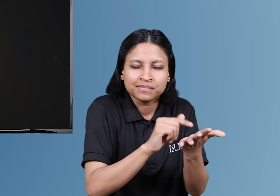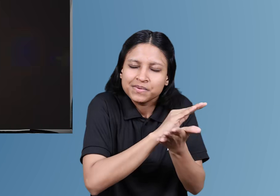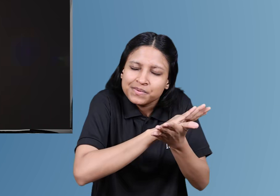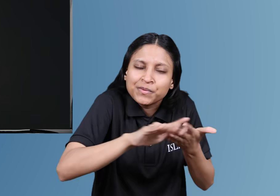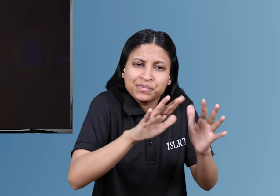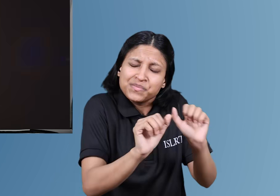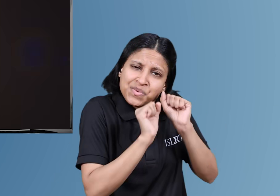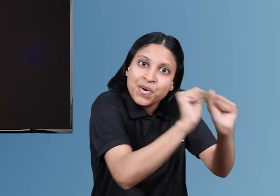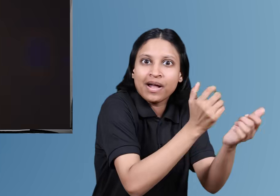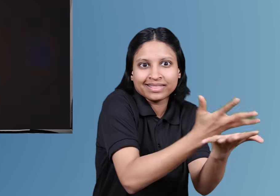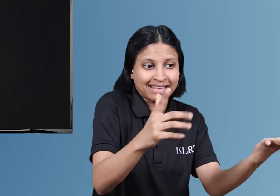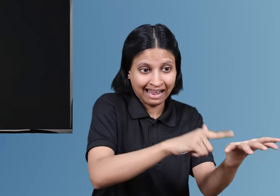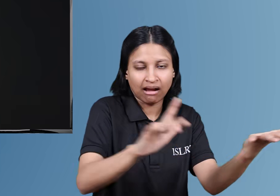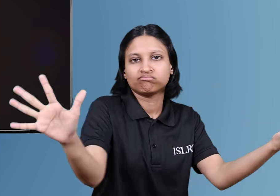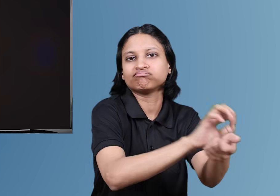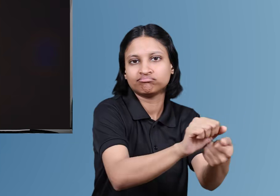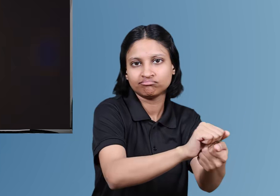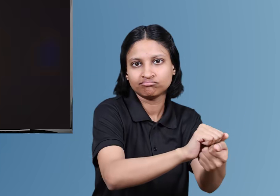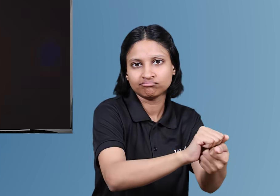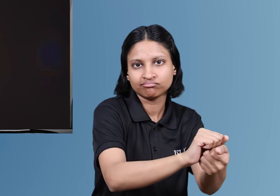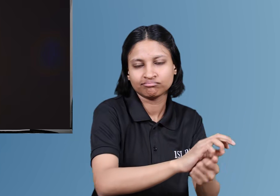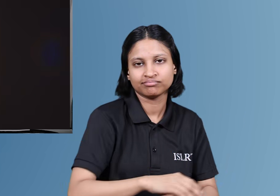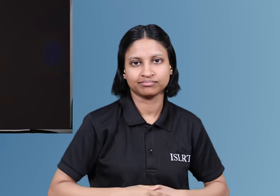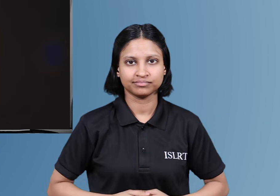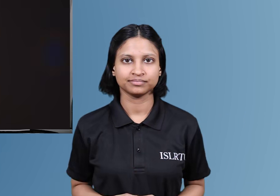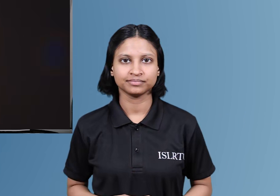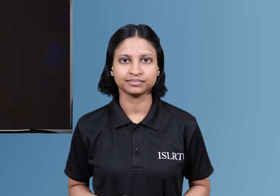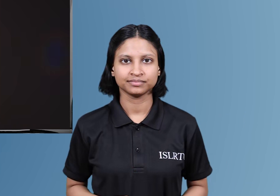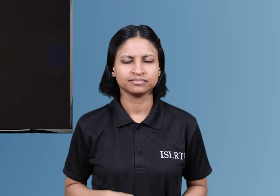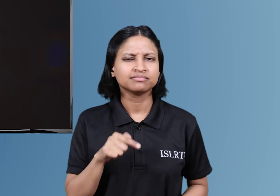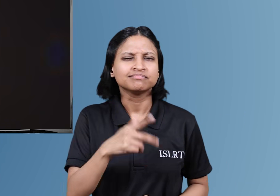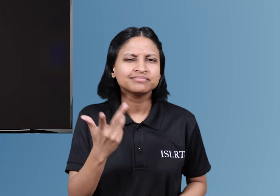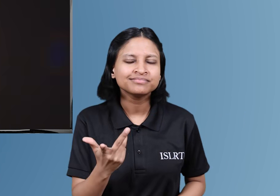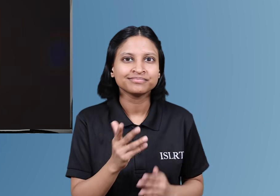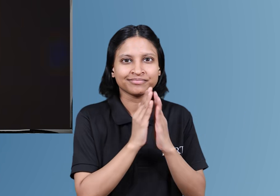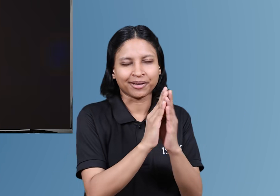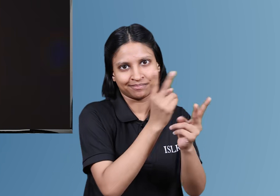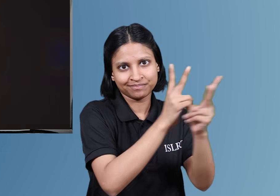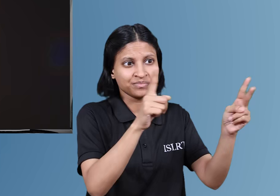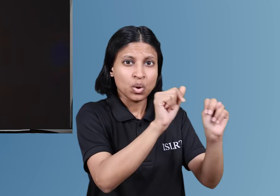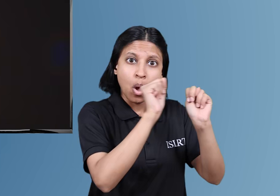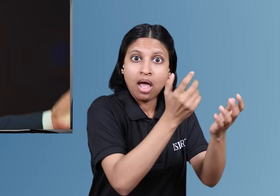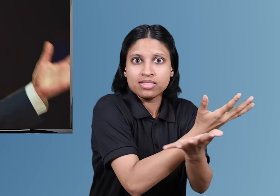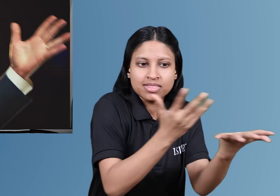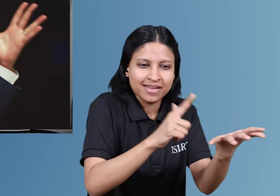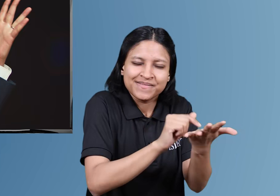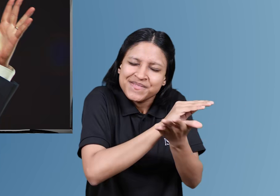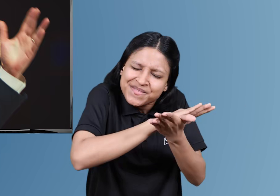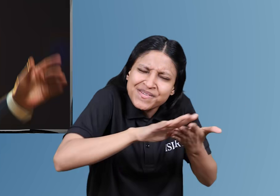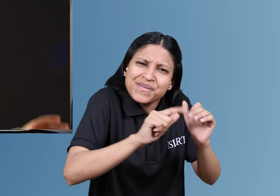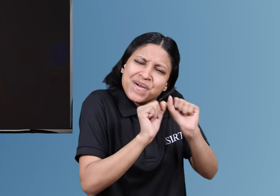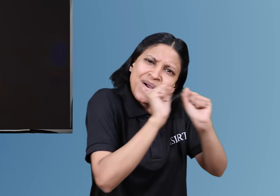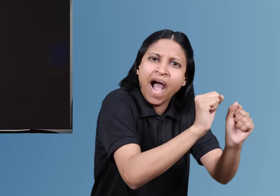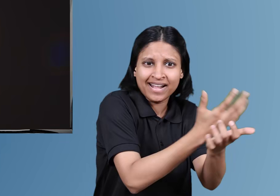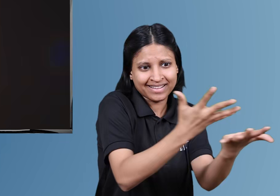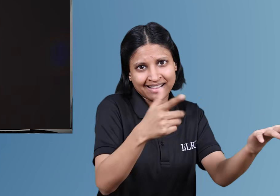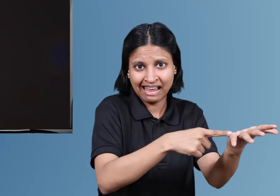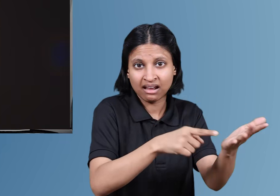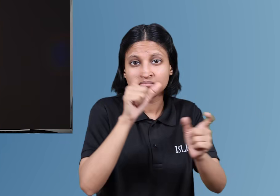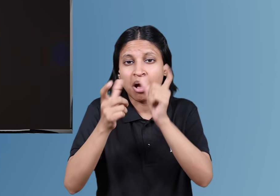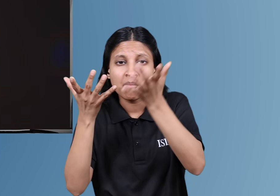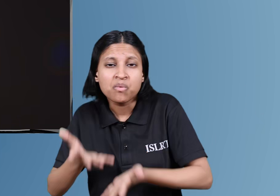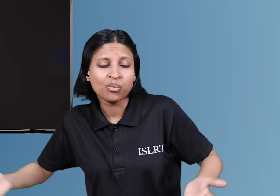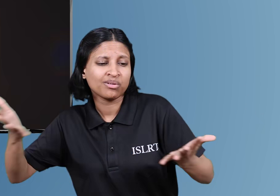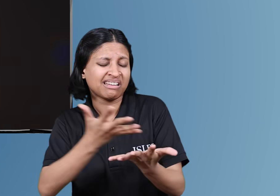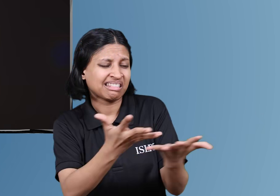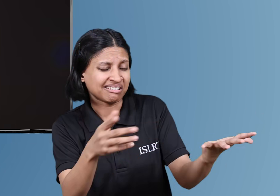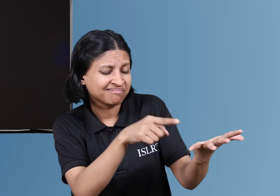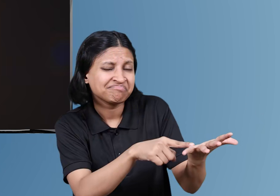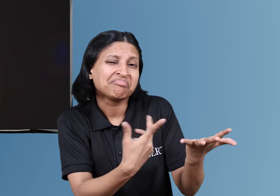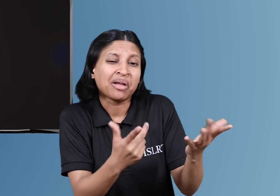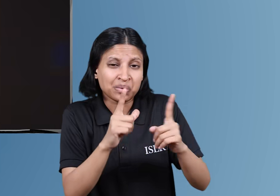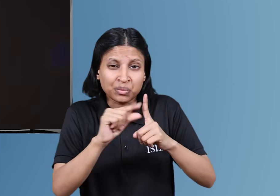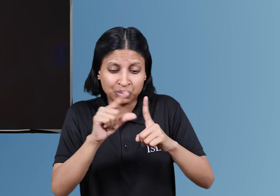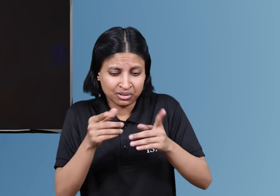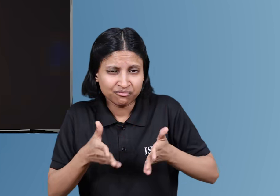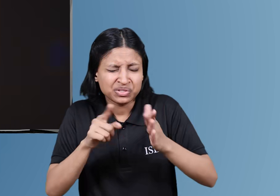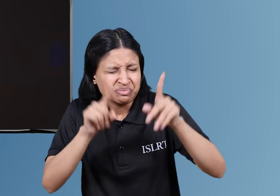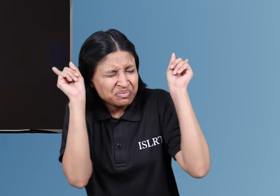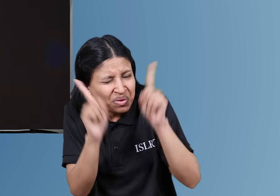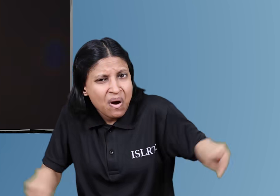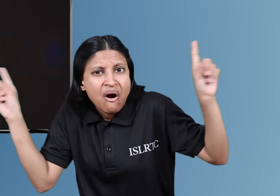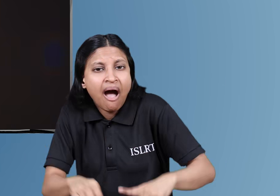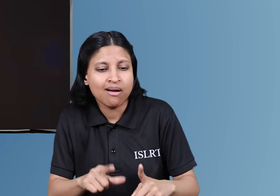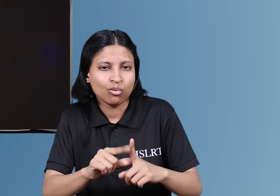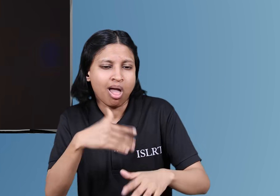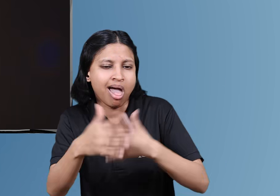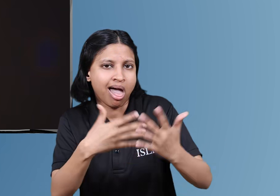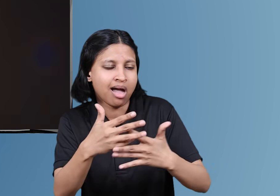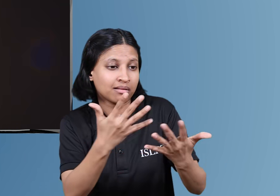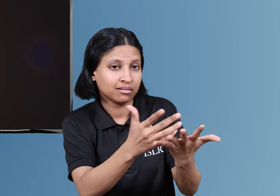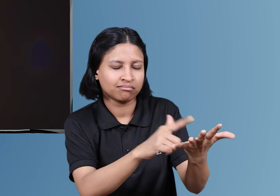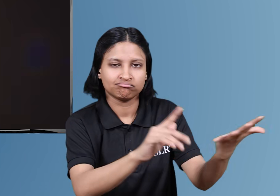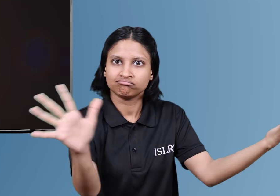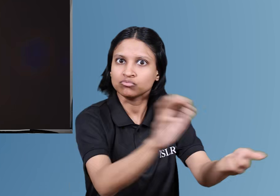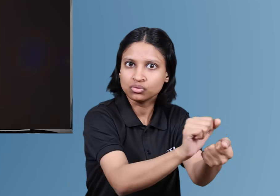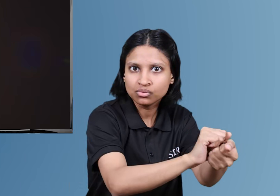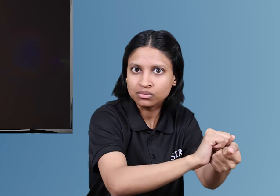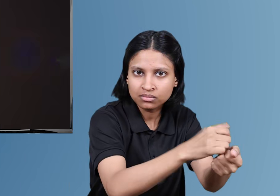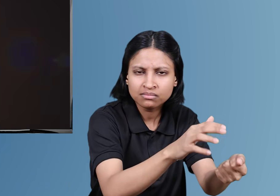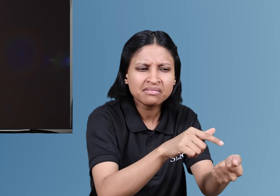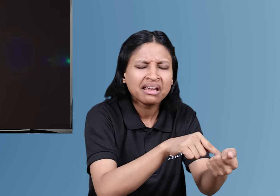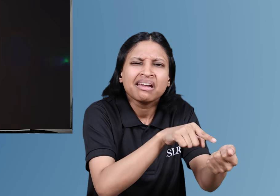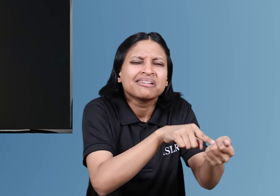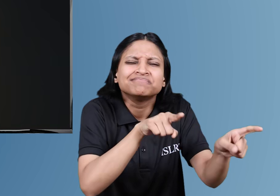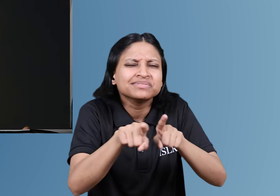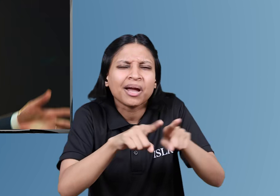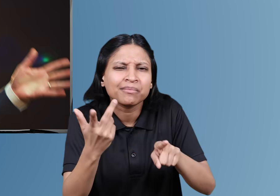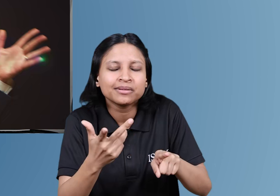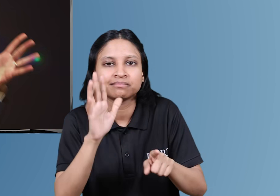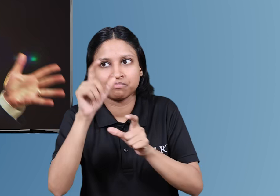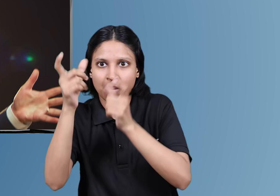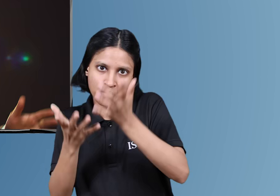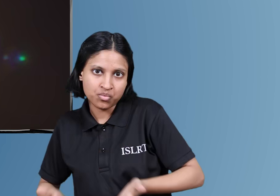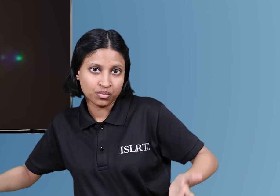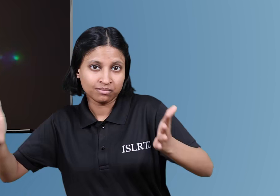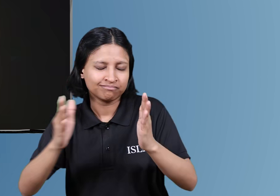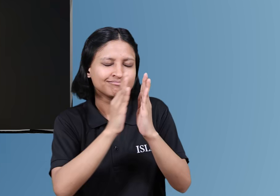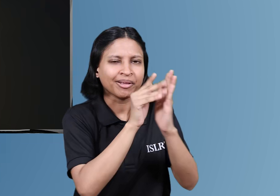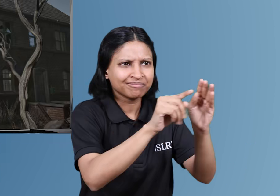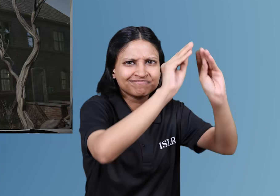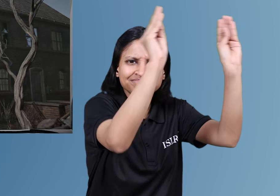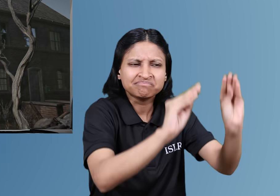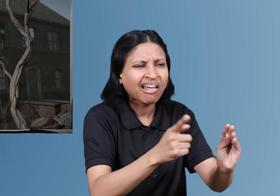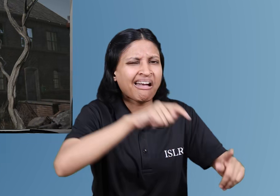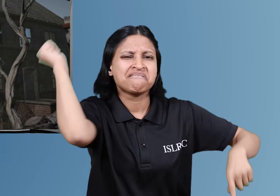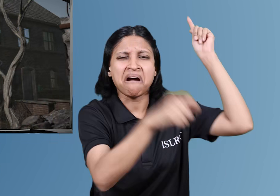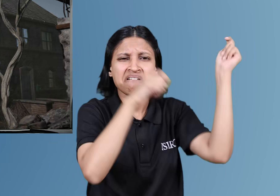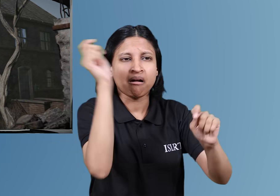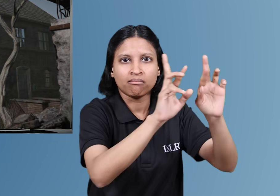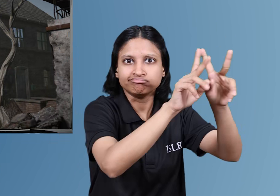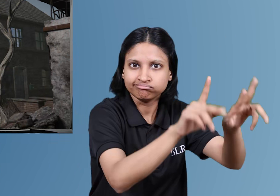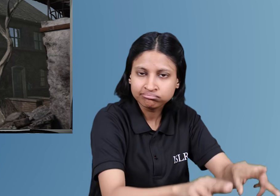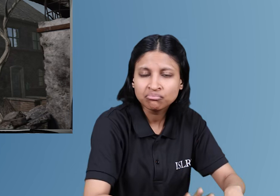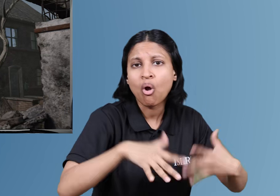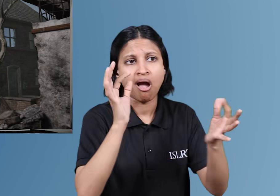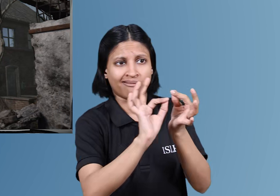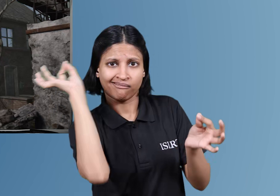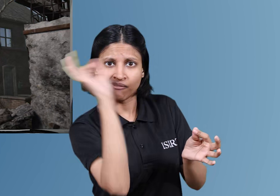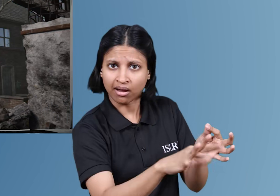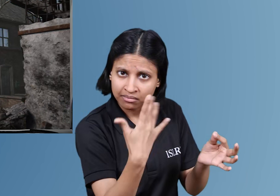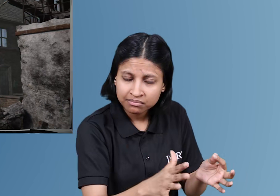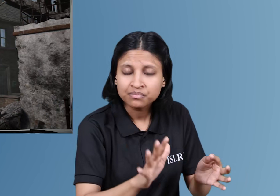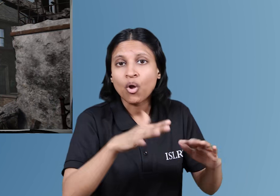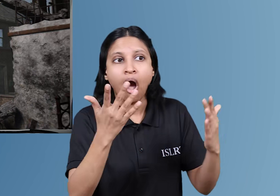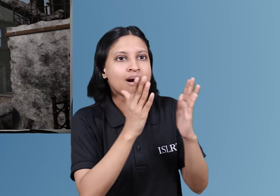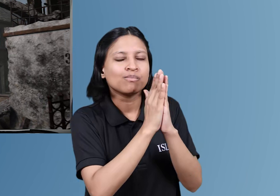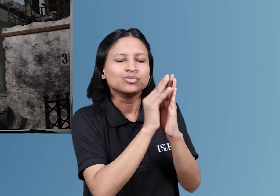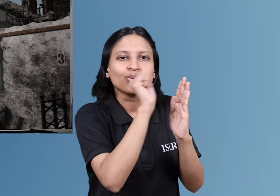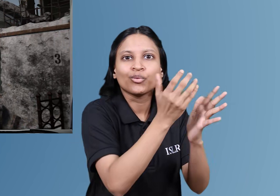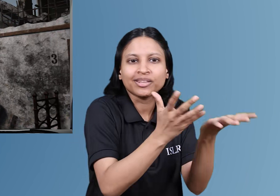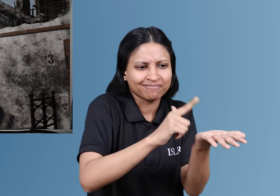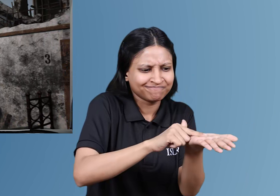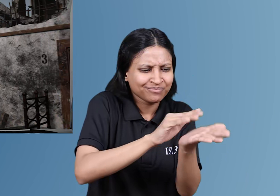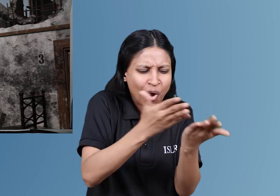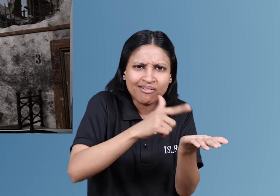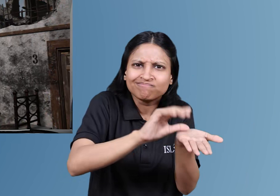Desecration Desecration refers to the act of violating or destroying sacred things associated with God through various actions. This can include tearing down or burning a temple.